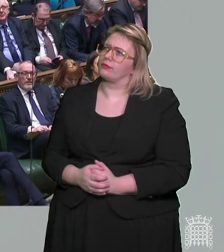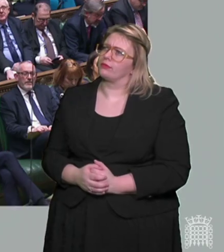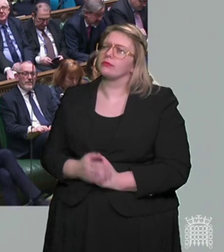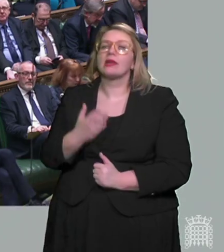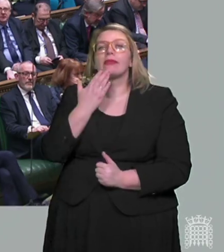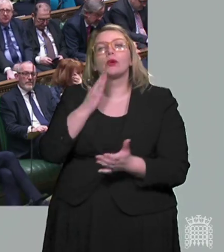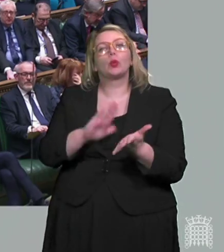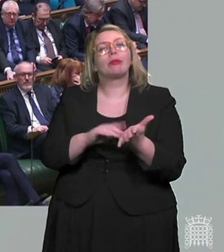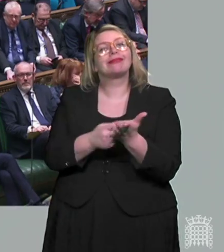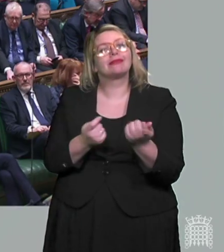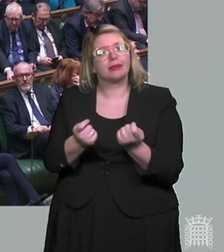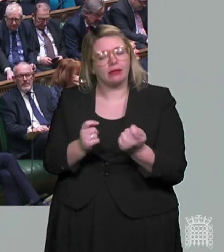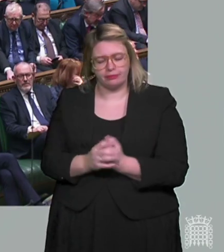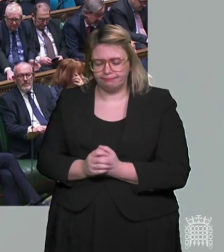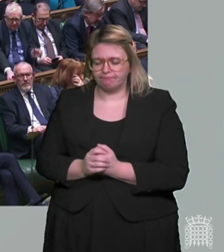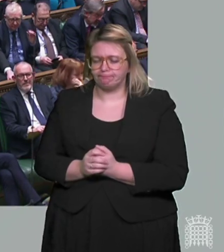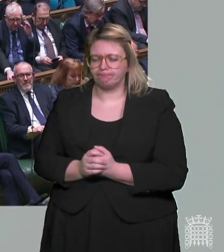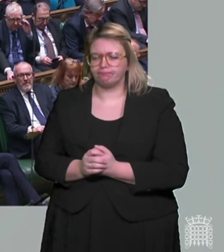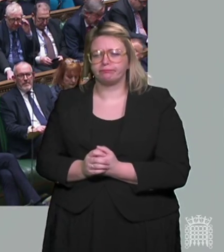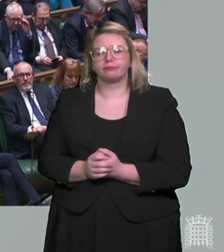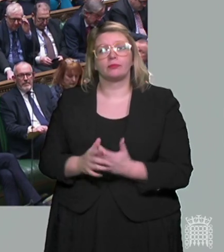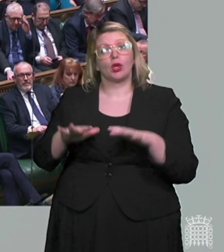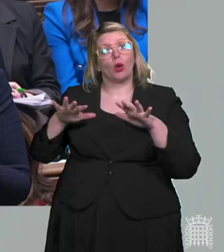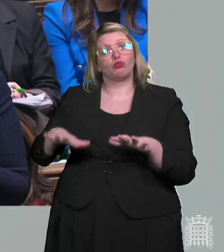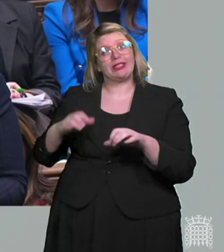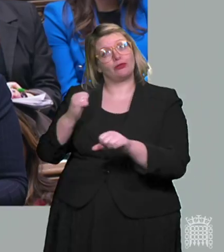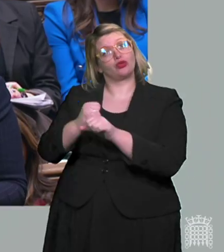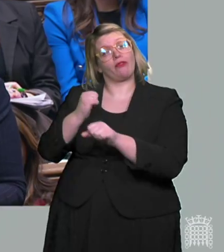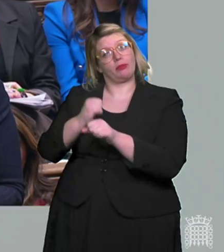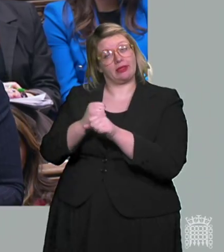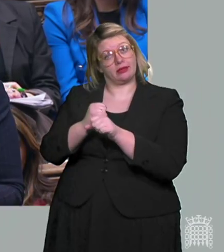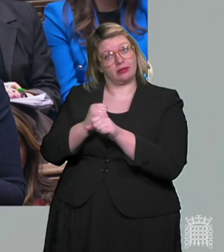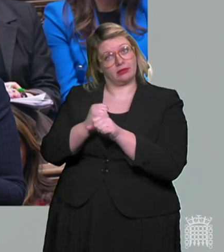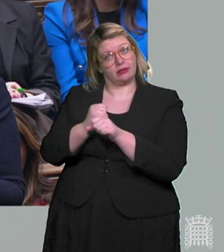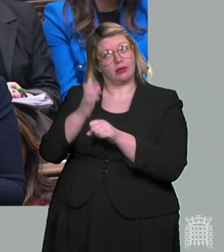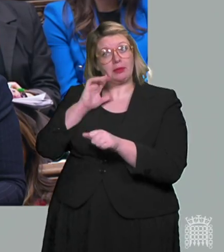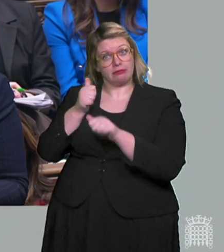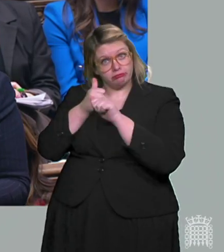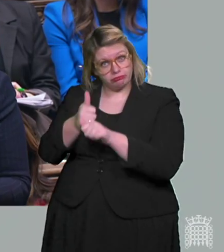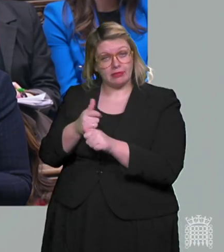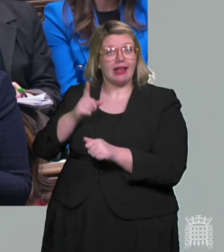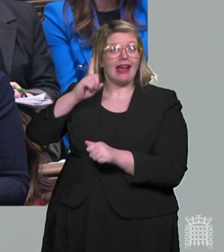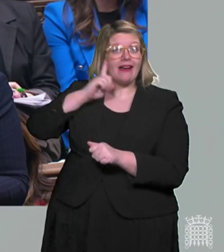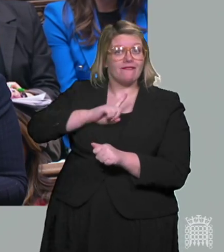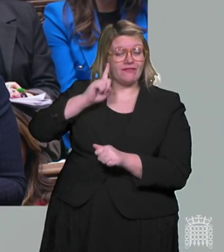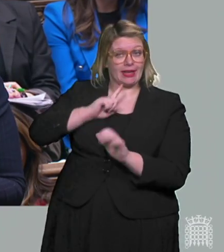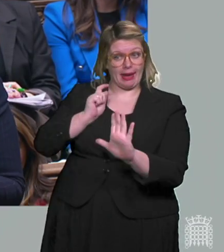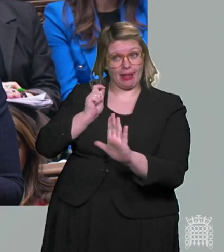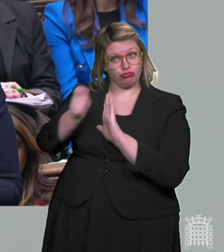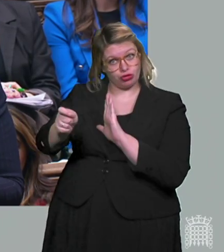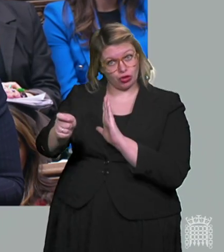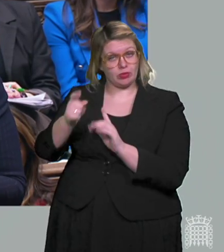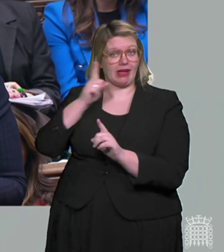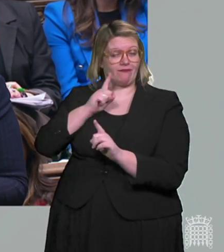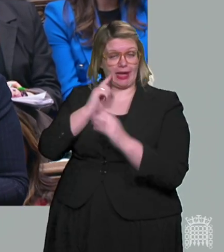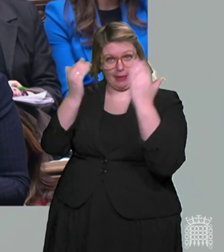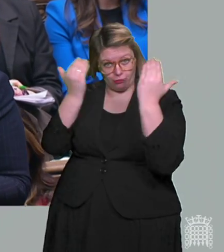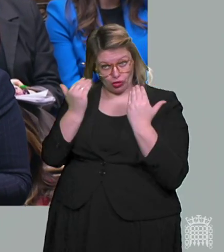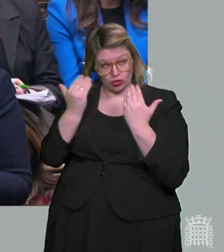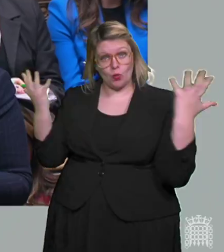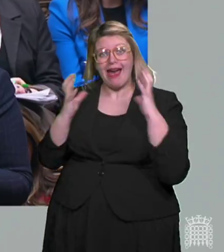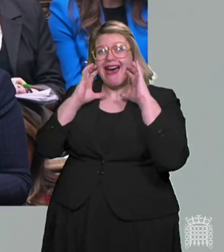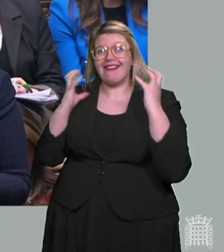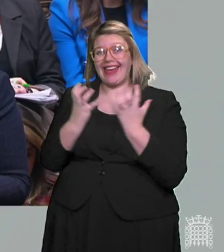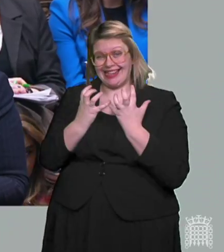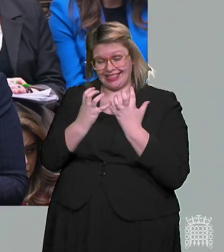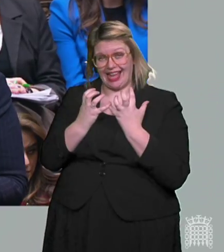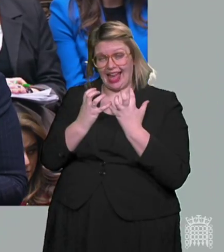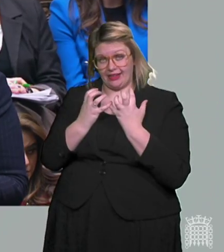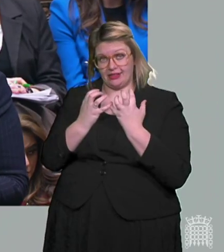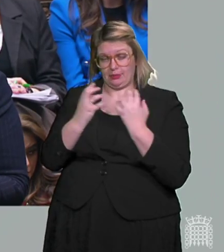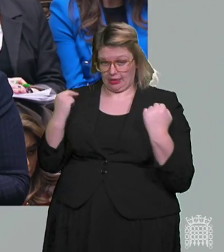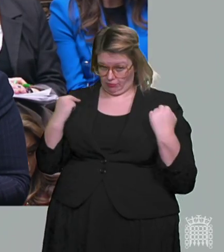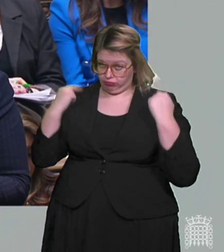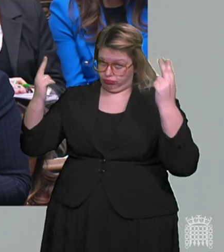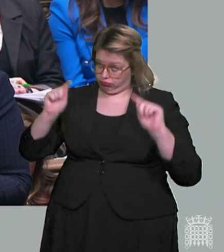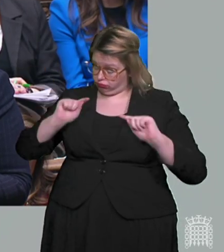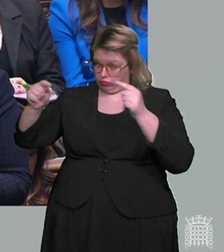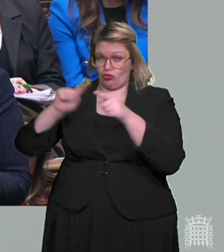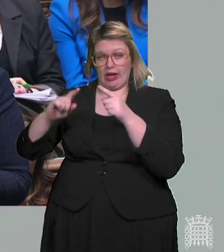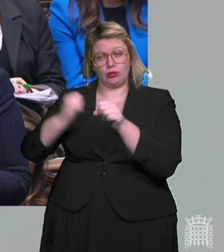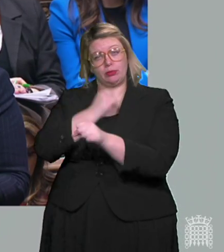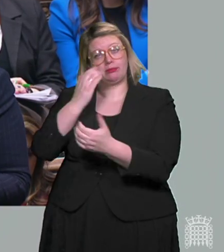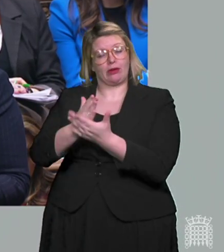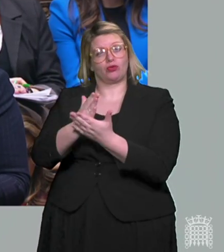With the encouragement of the British Government, female prosecutors and female judges in Afghanistan stood up for the rule of law and for a more inclusive and equal nation.